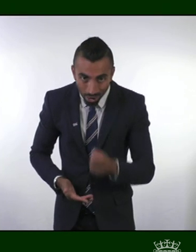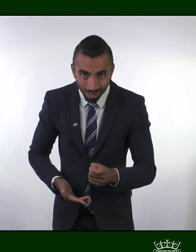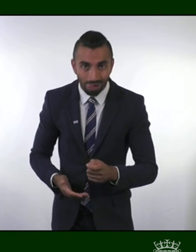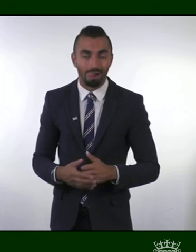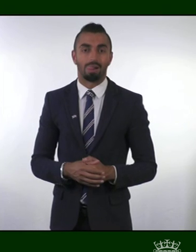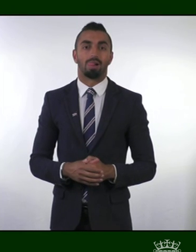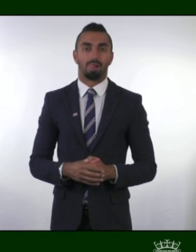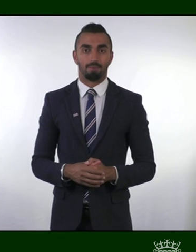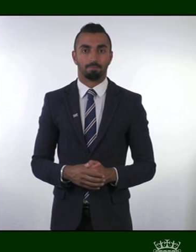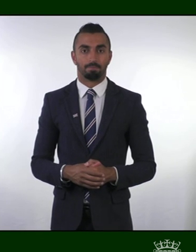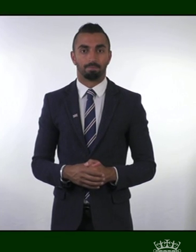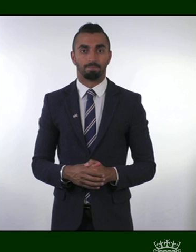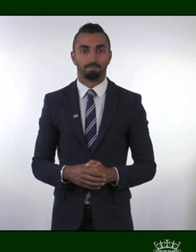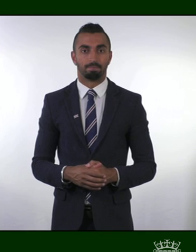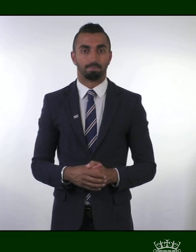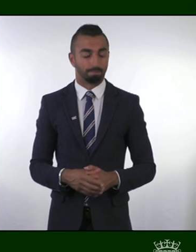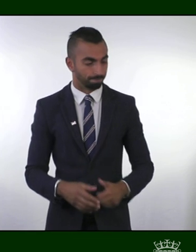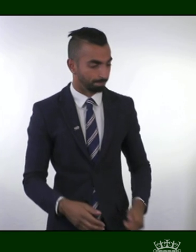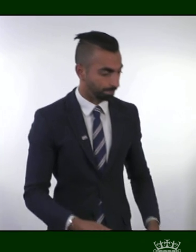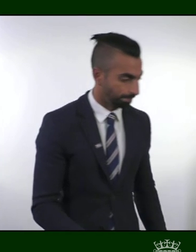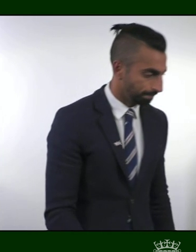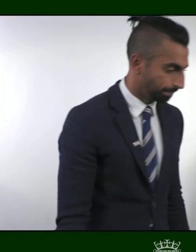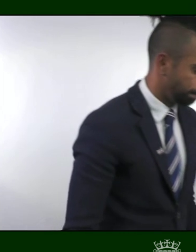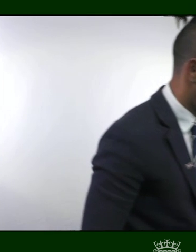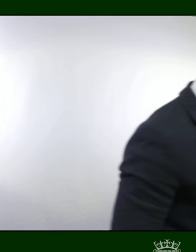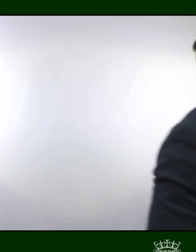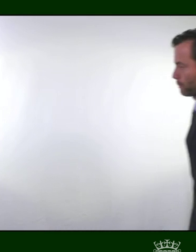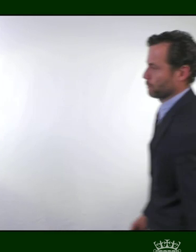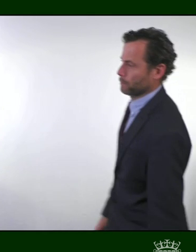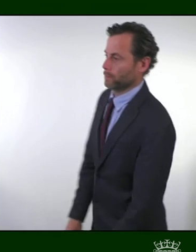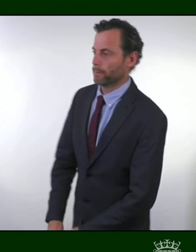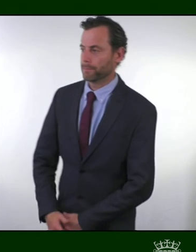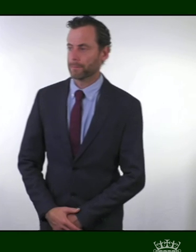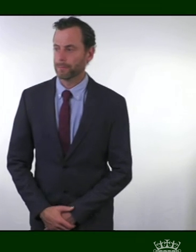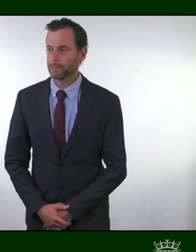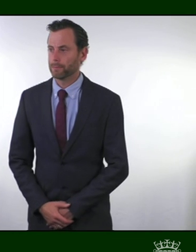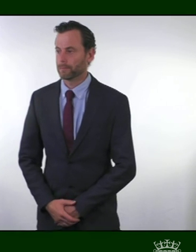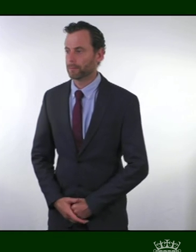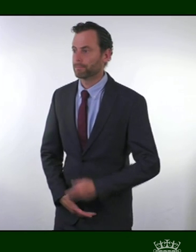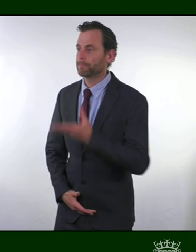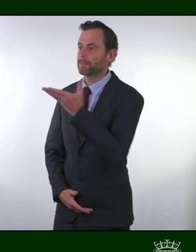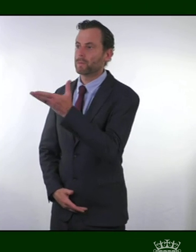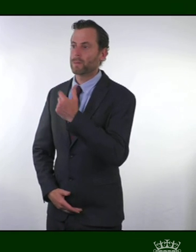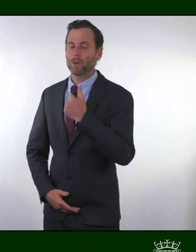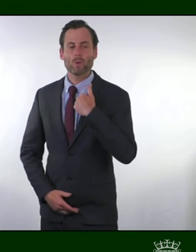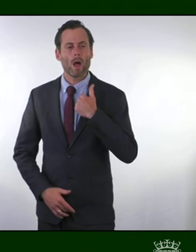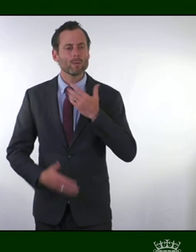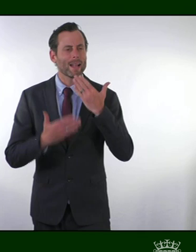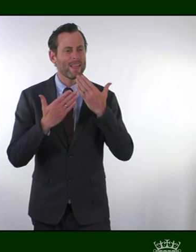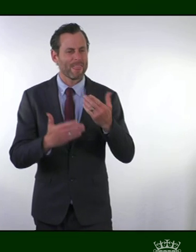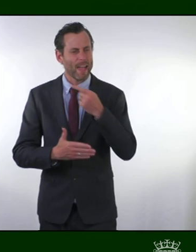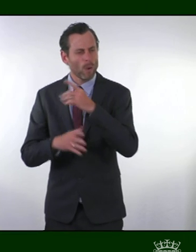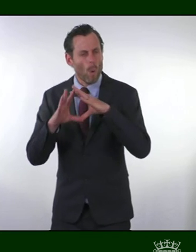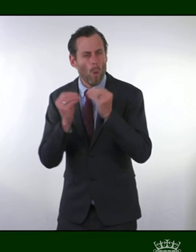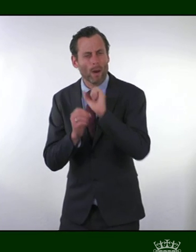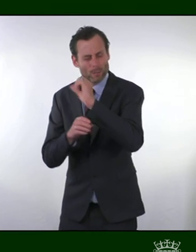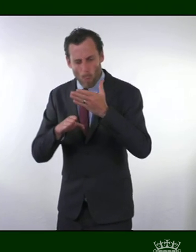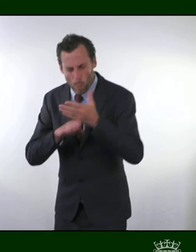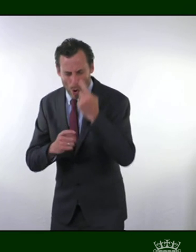I welcome my right honourable Friend’s statement and all the work he has done in the past months to preserve jobs and assist our businesses.